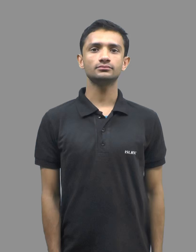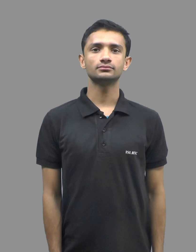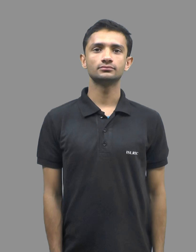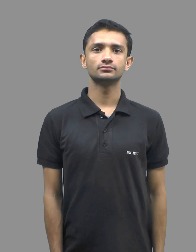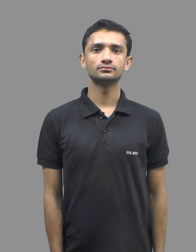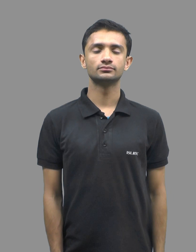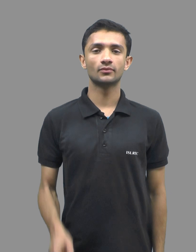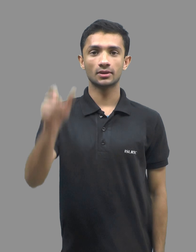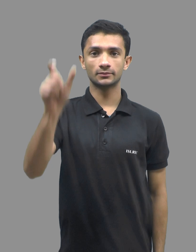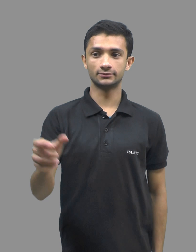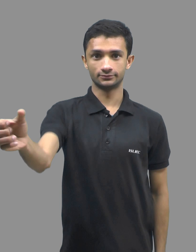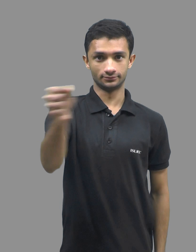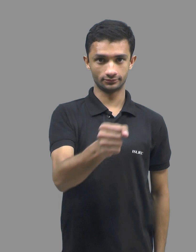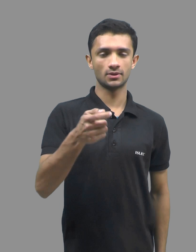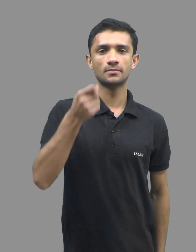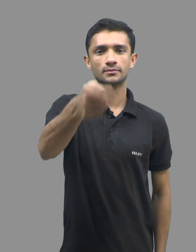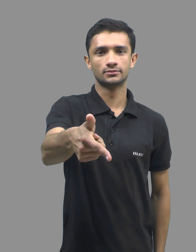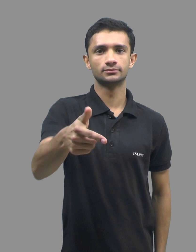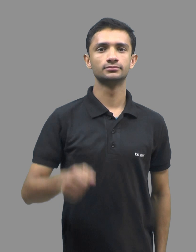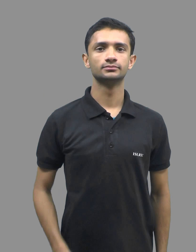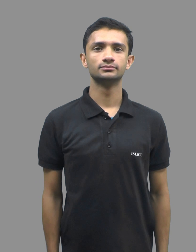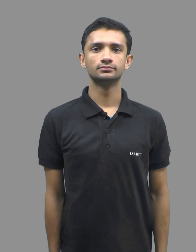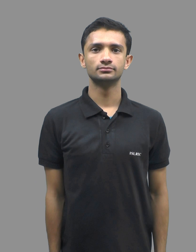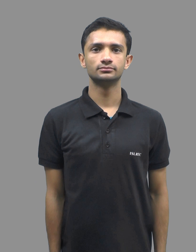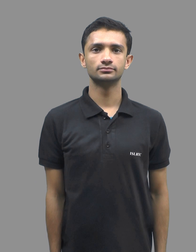Hire